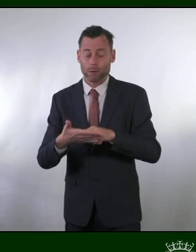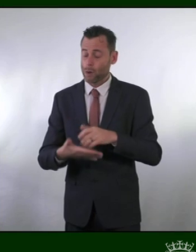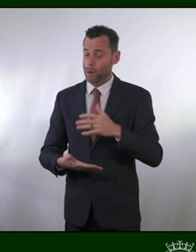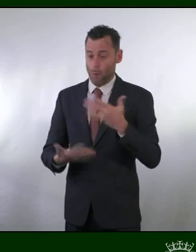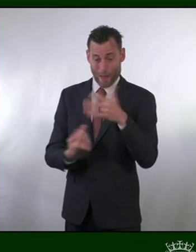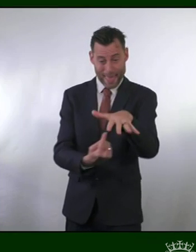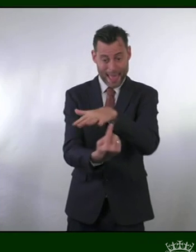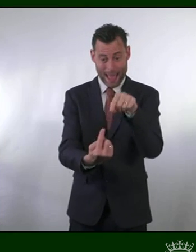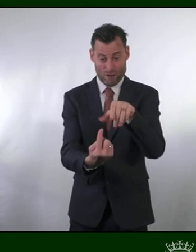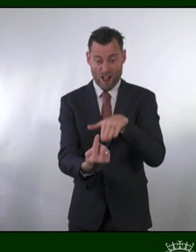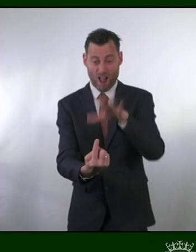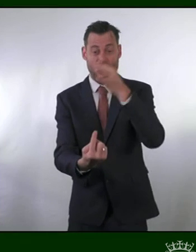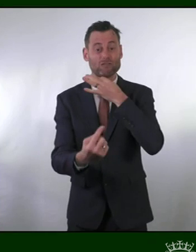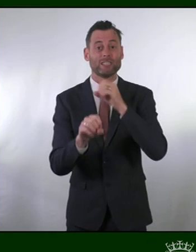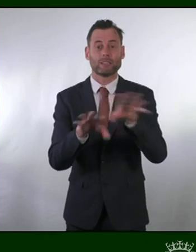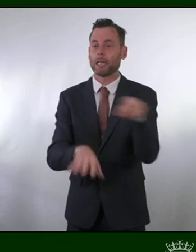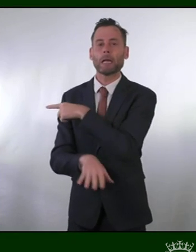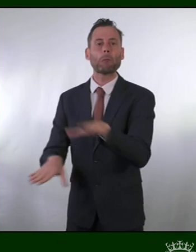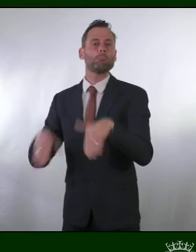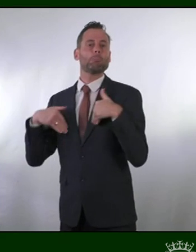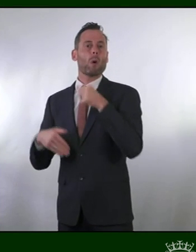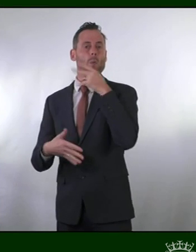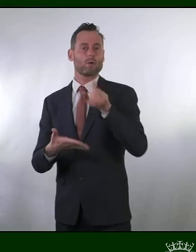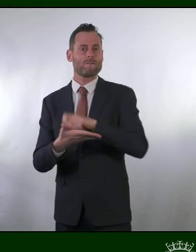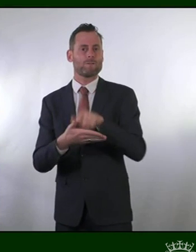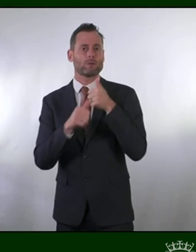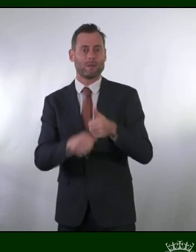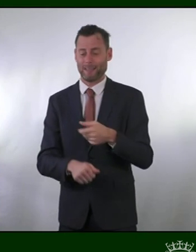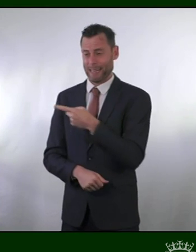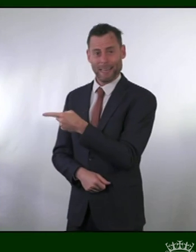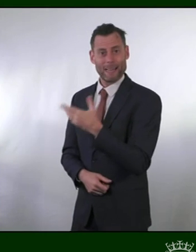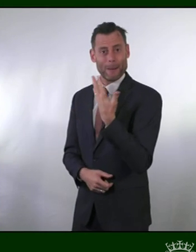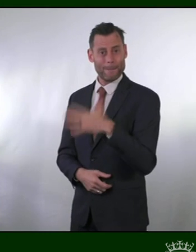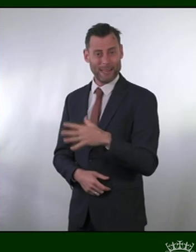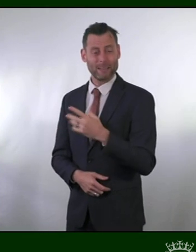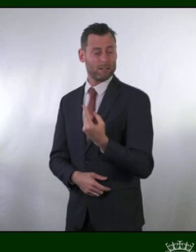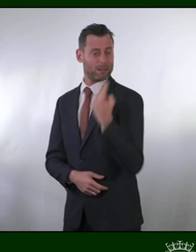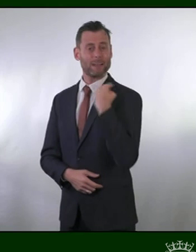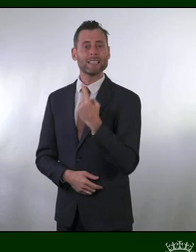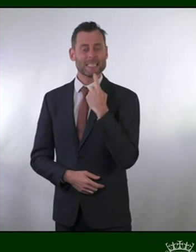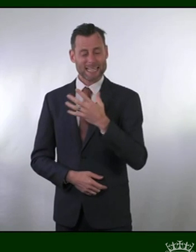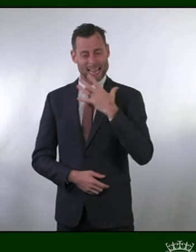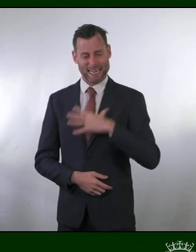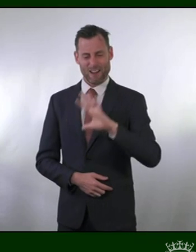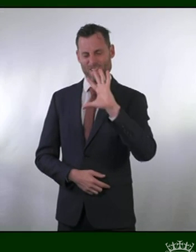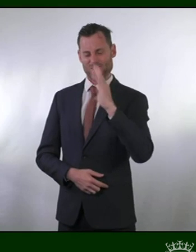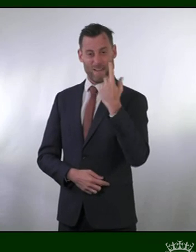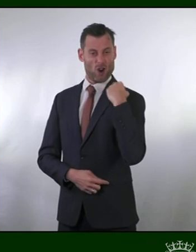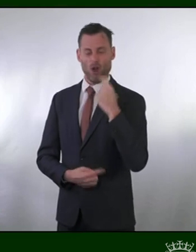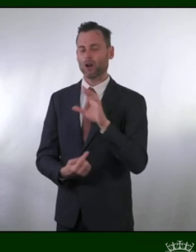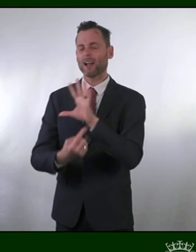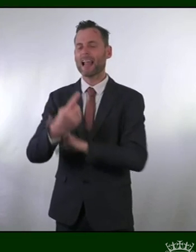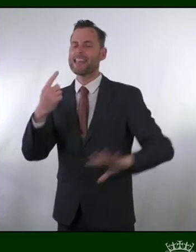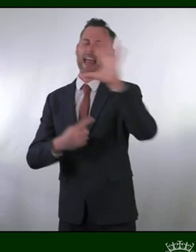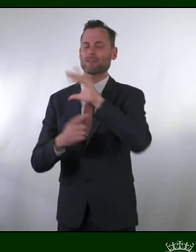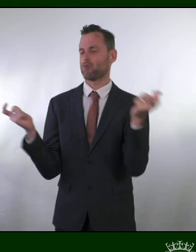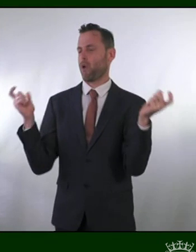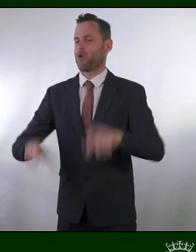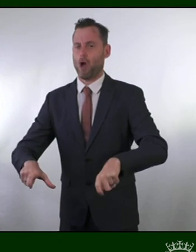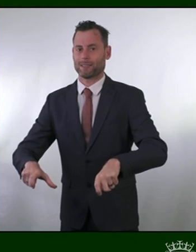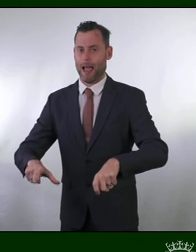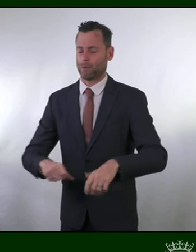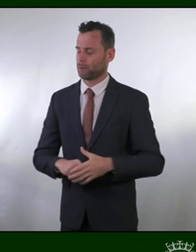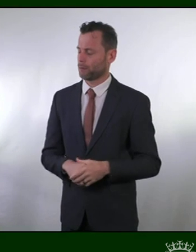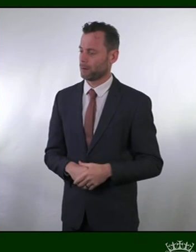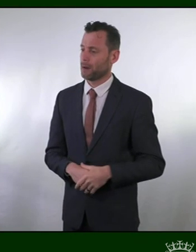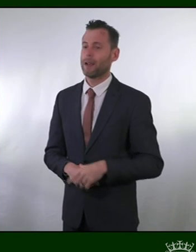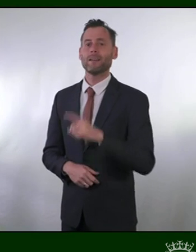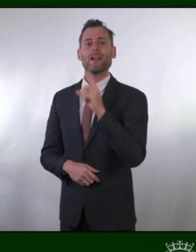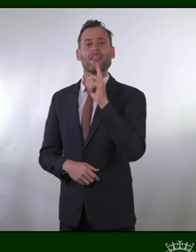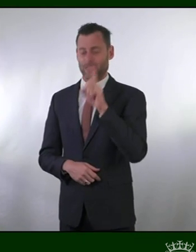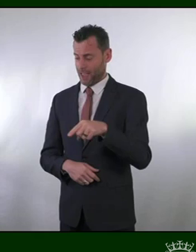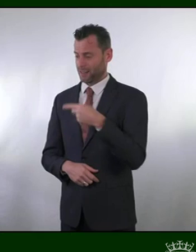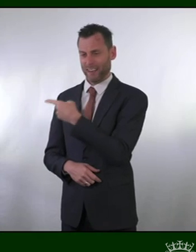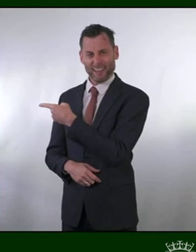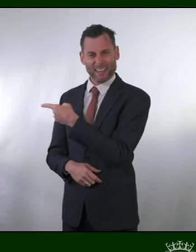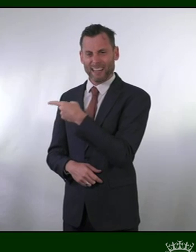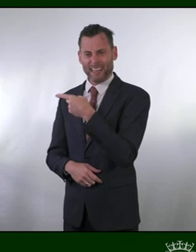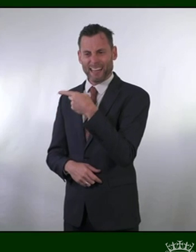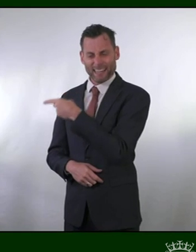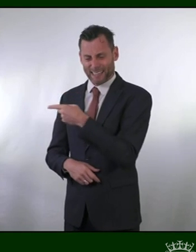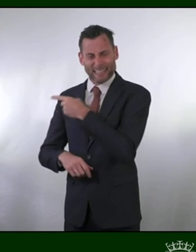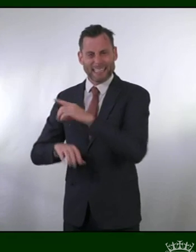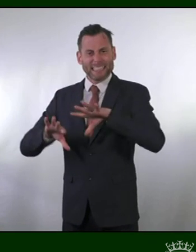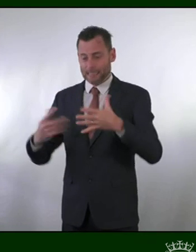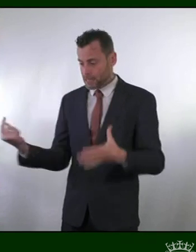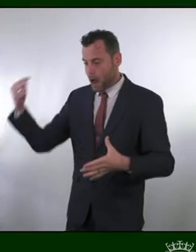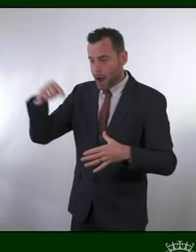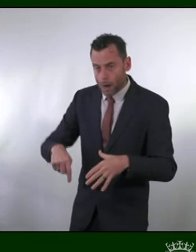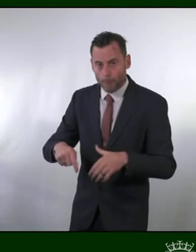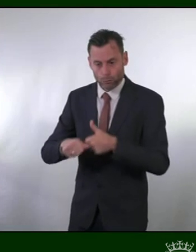He says one thing at 5 o’clock about calling for a national lockdown, but when it came to a vote in the House of Commons to impose more stringent measures, he failed even to turn up.